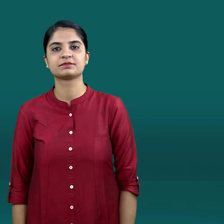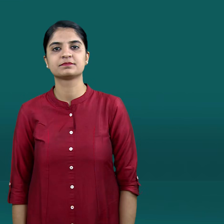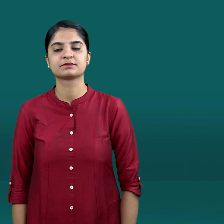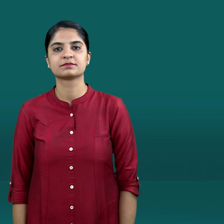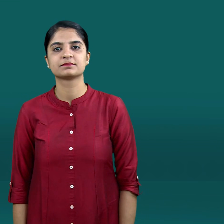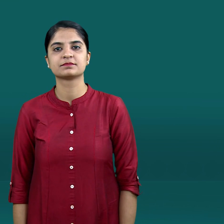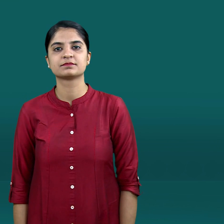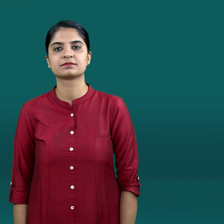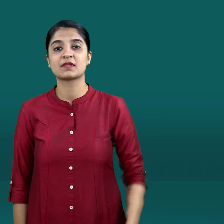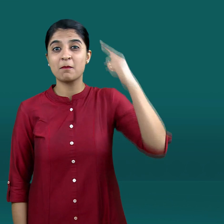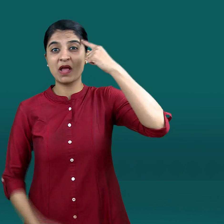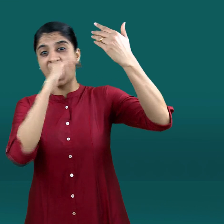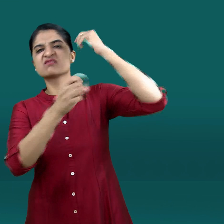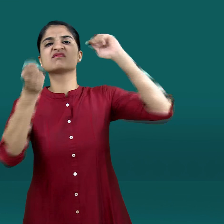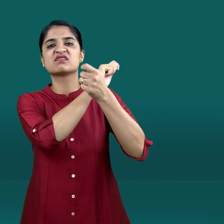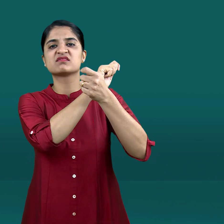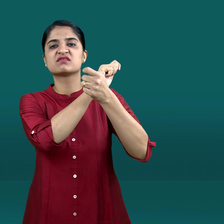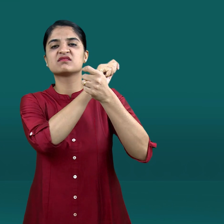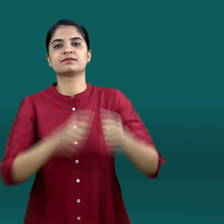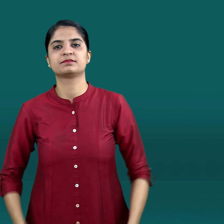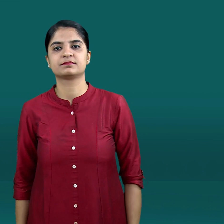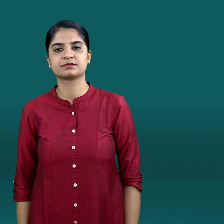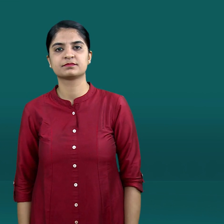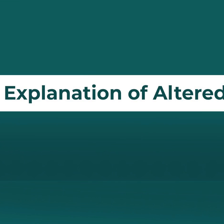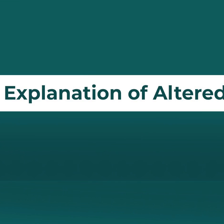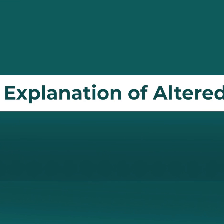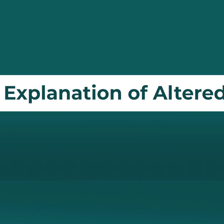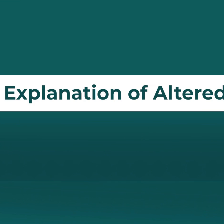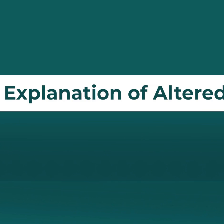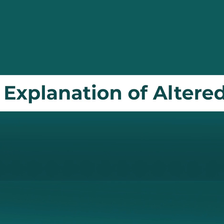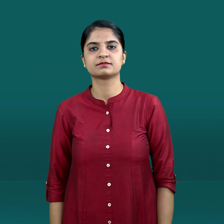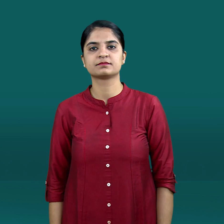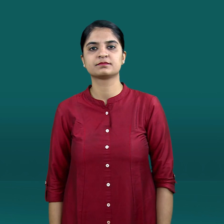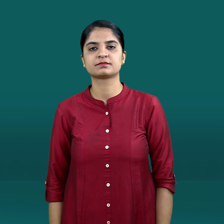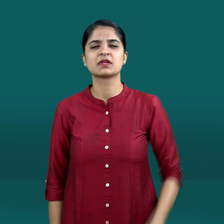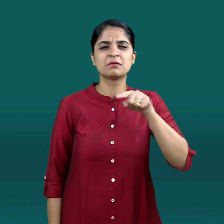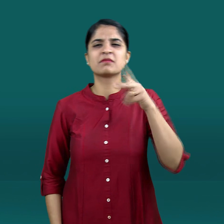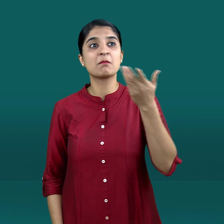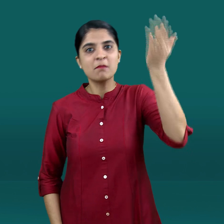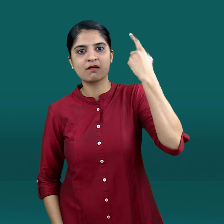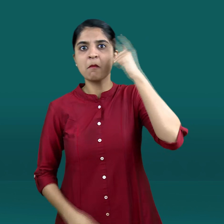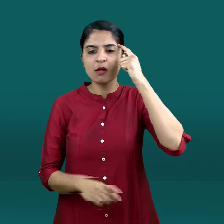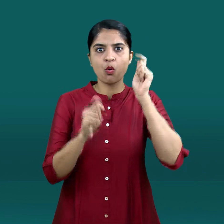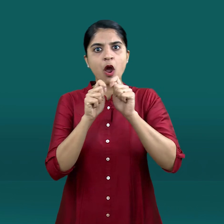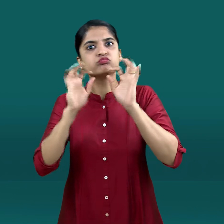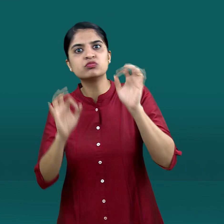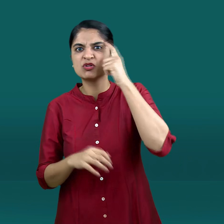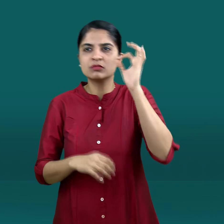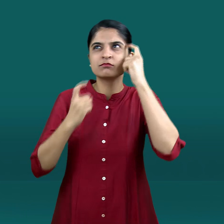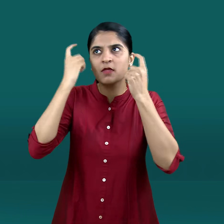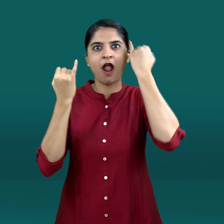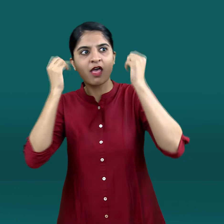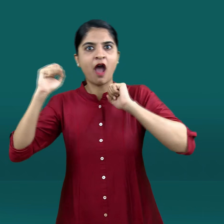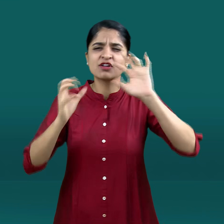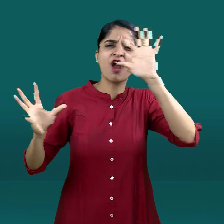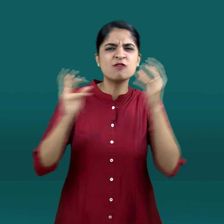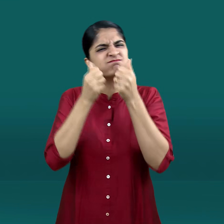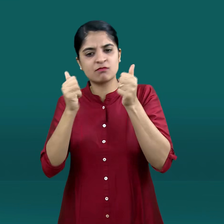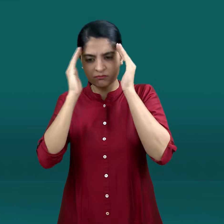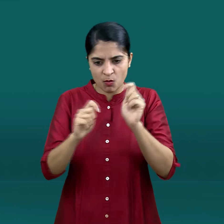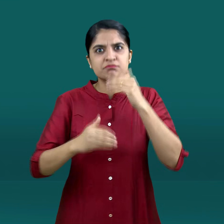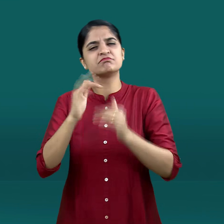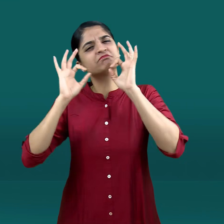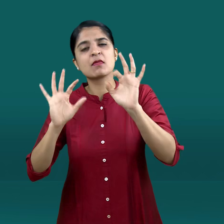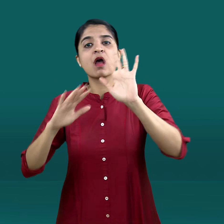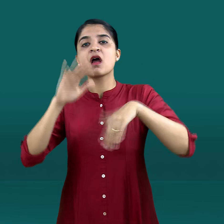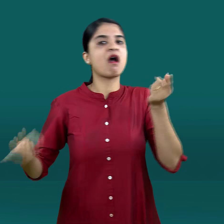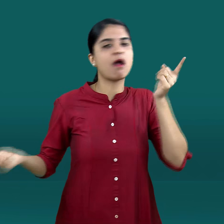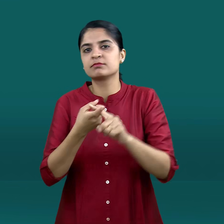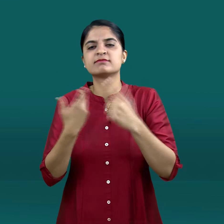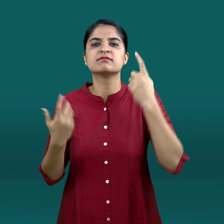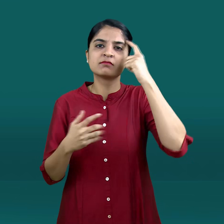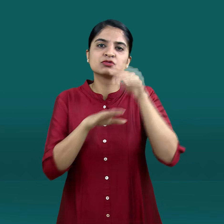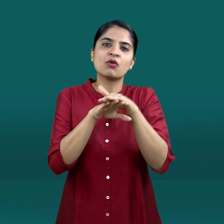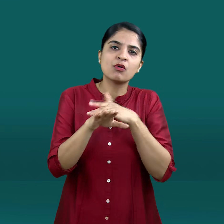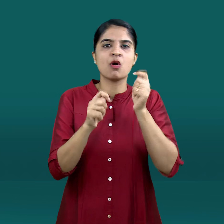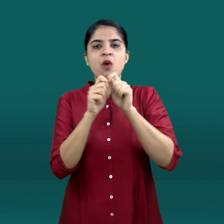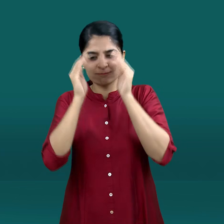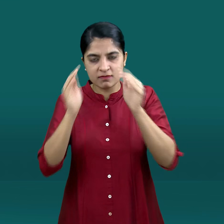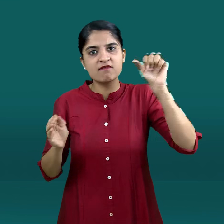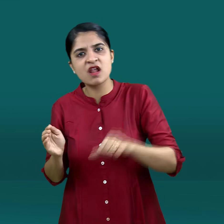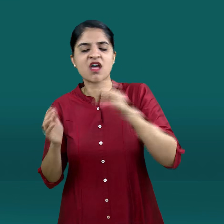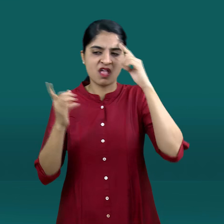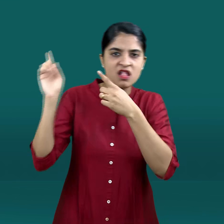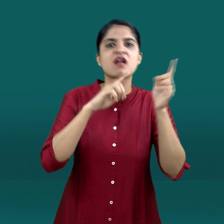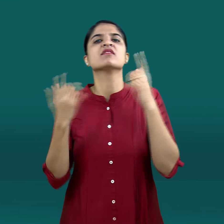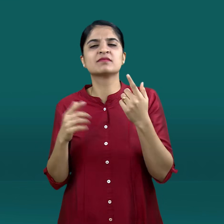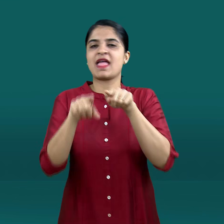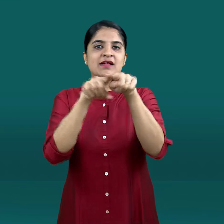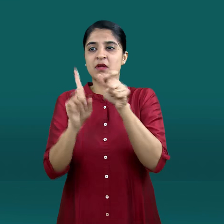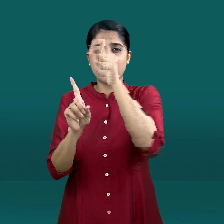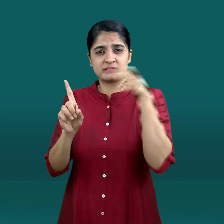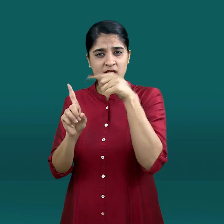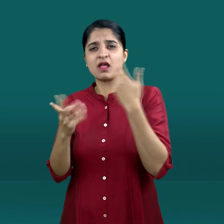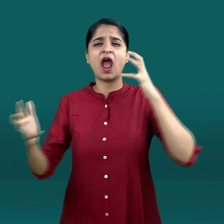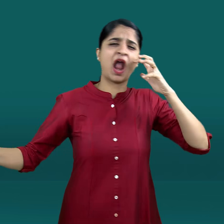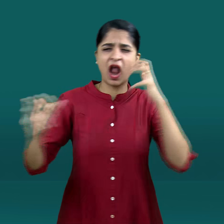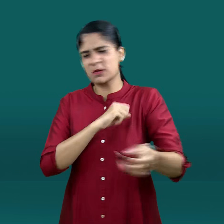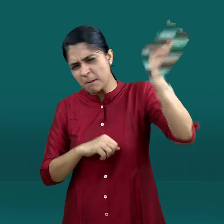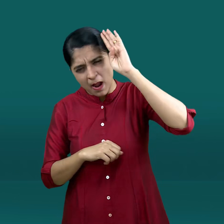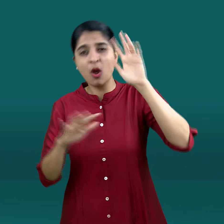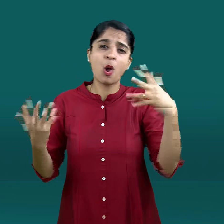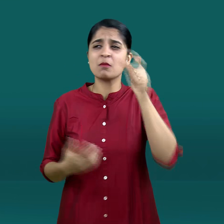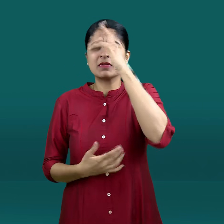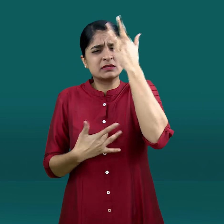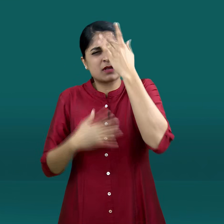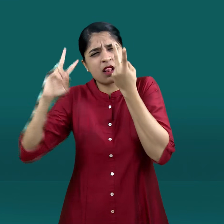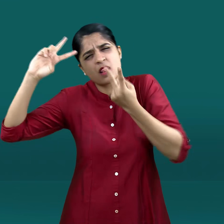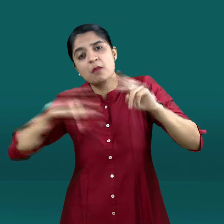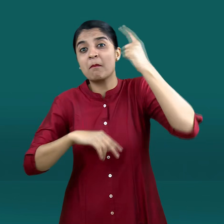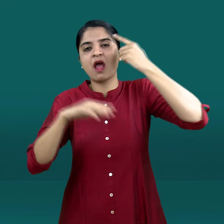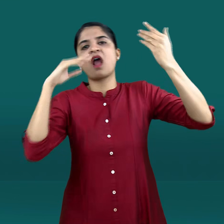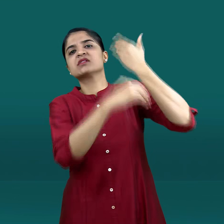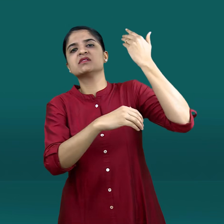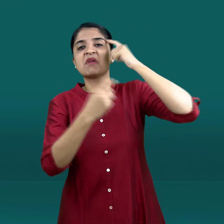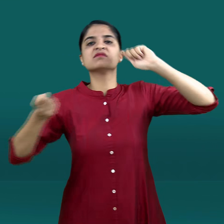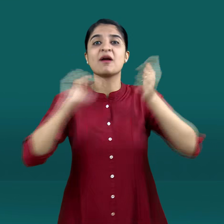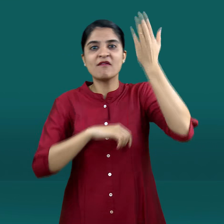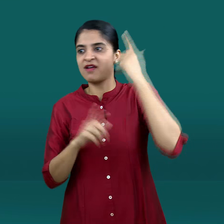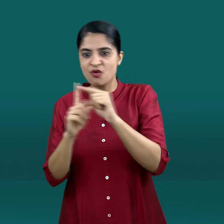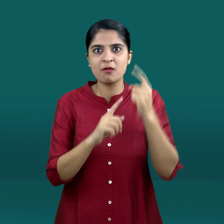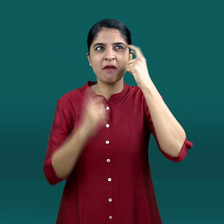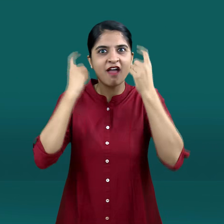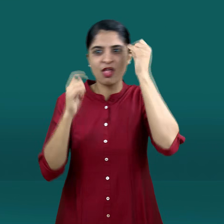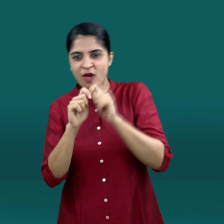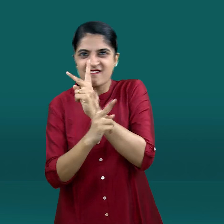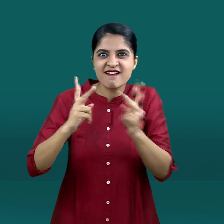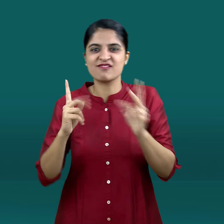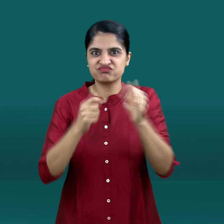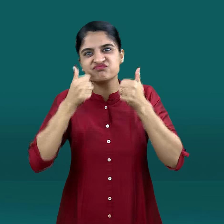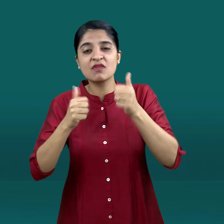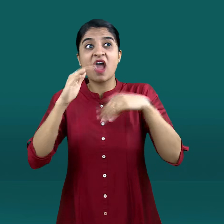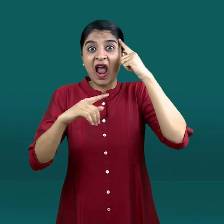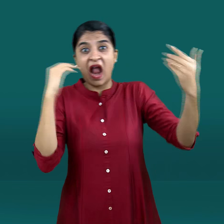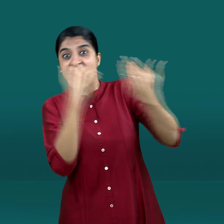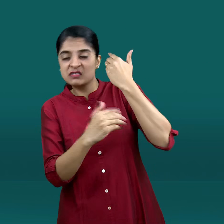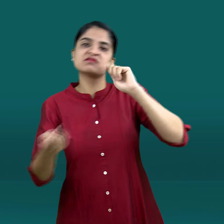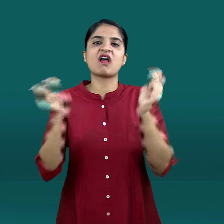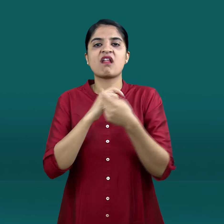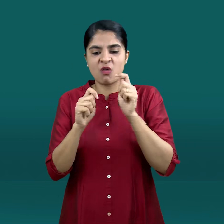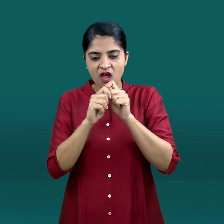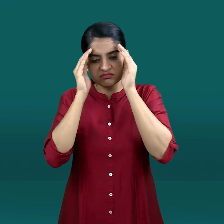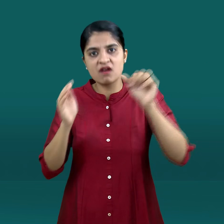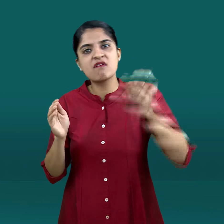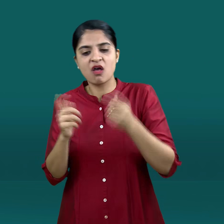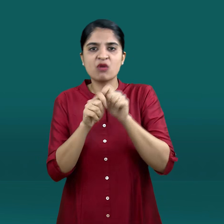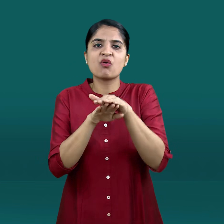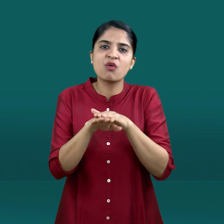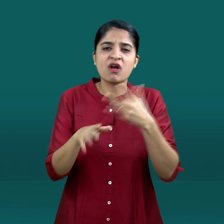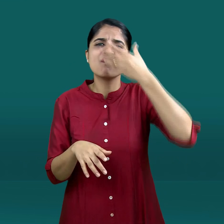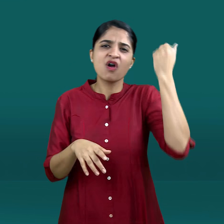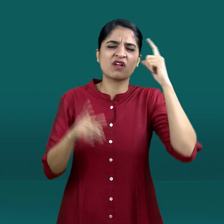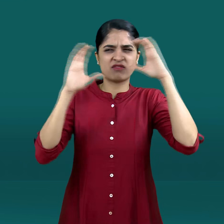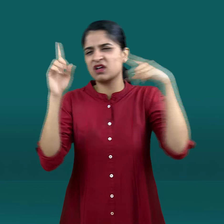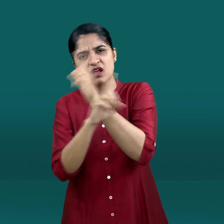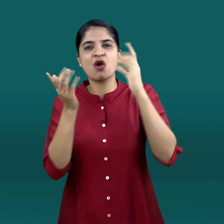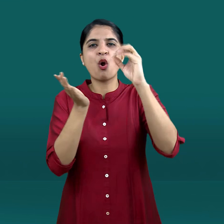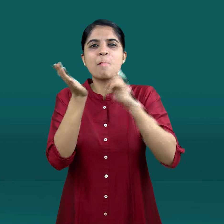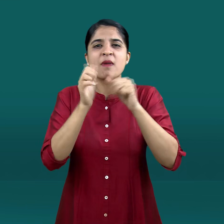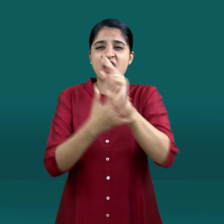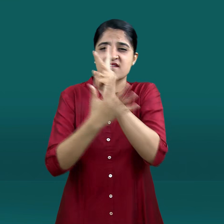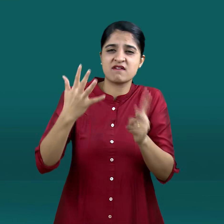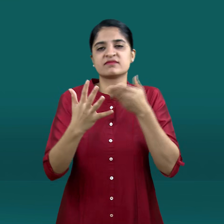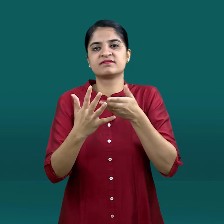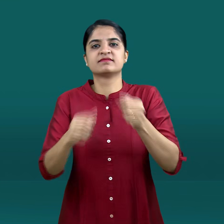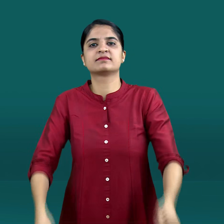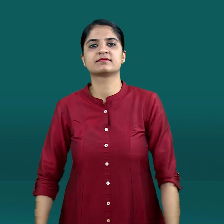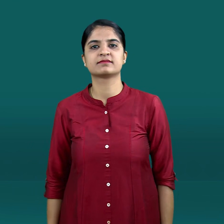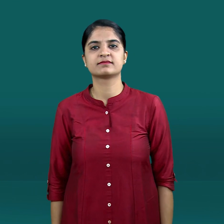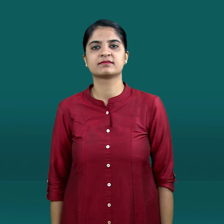Altered mental status